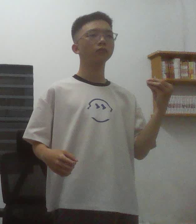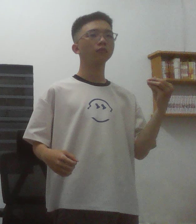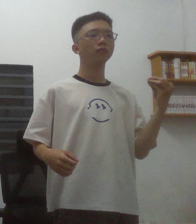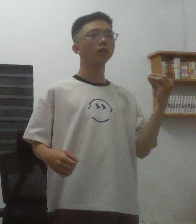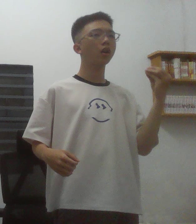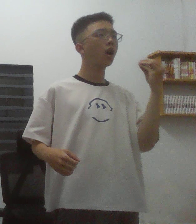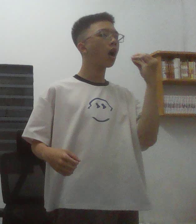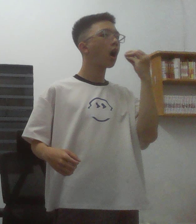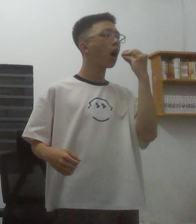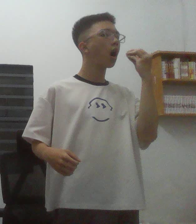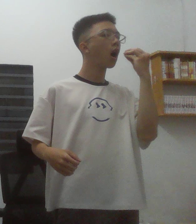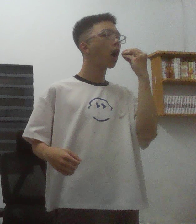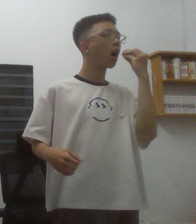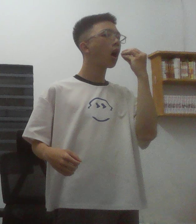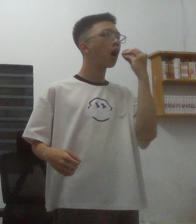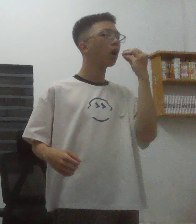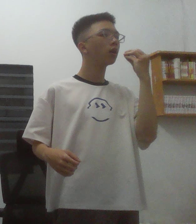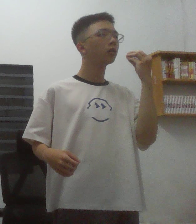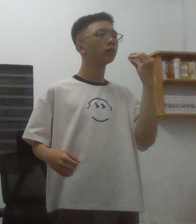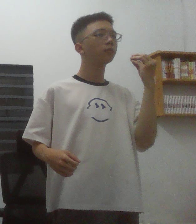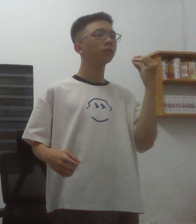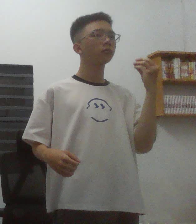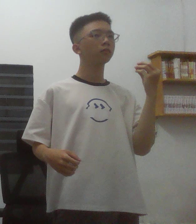an